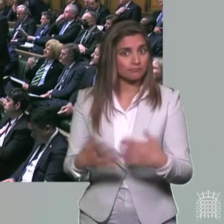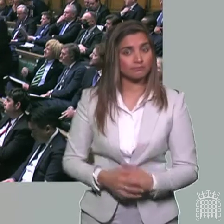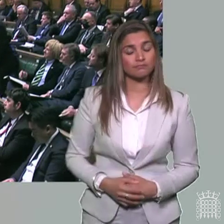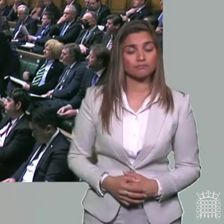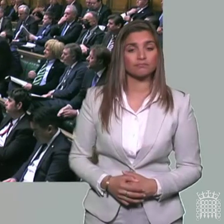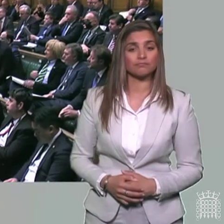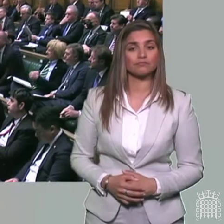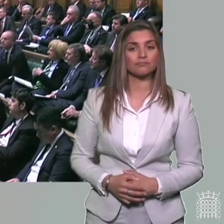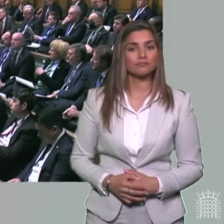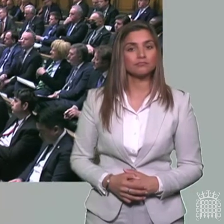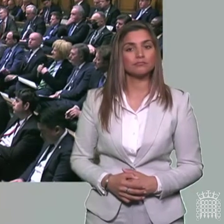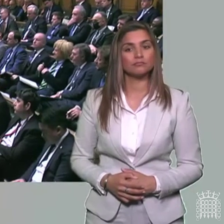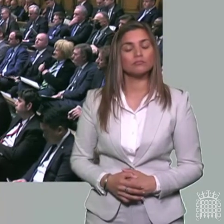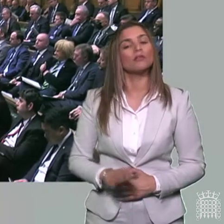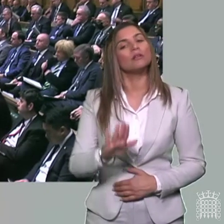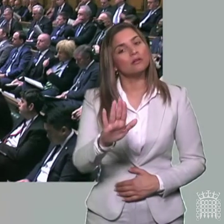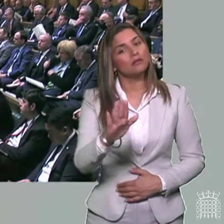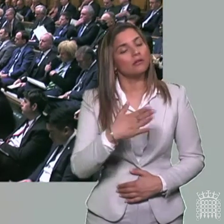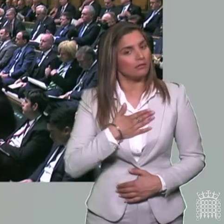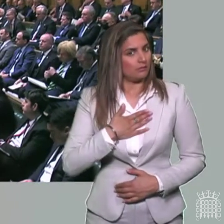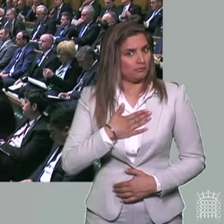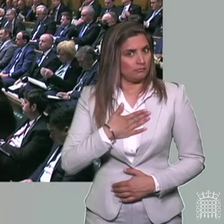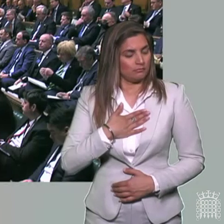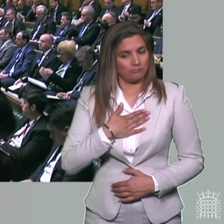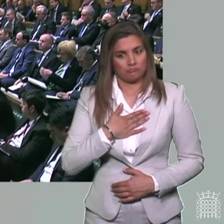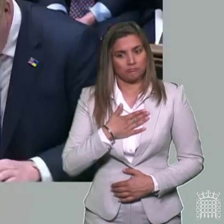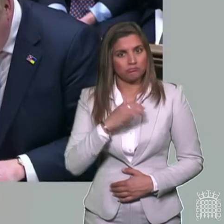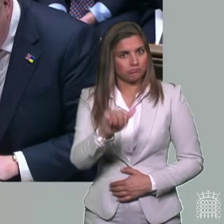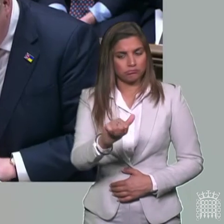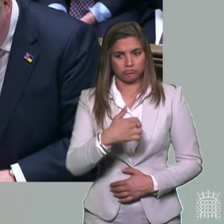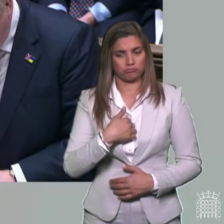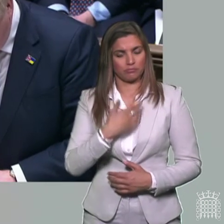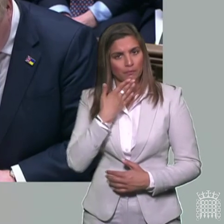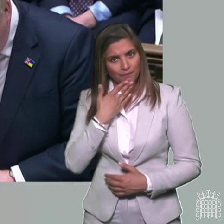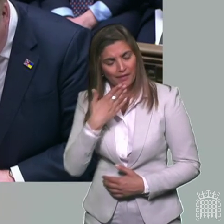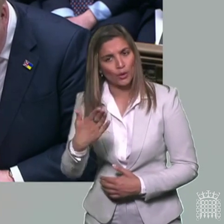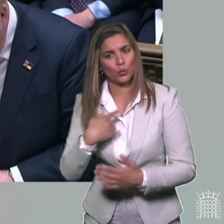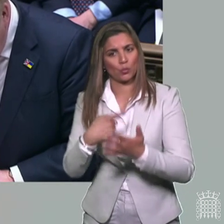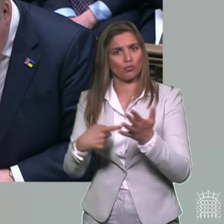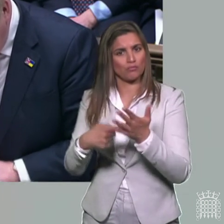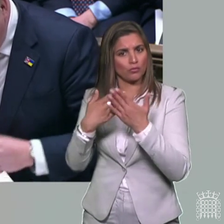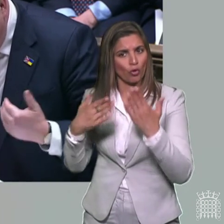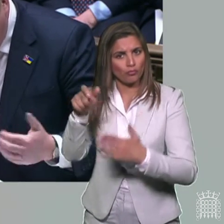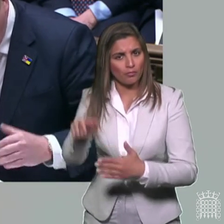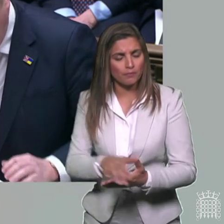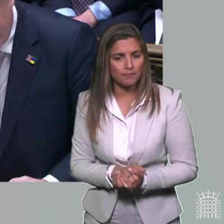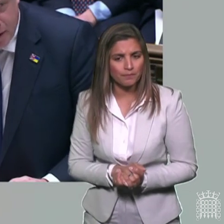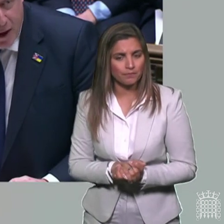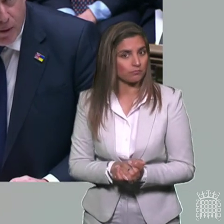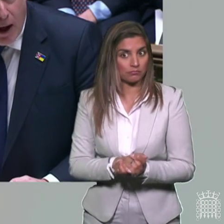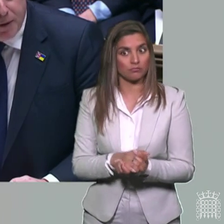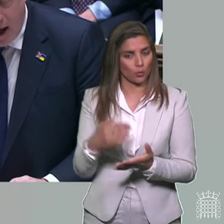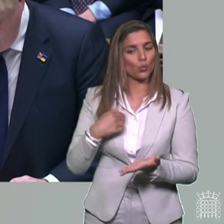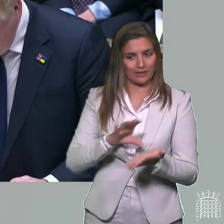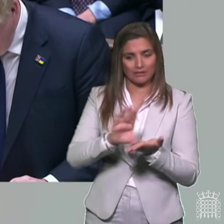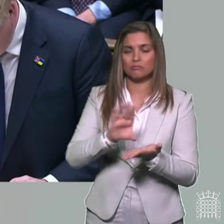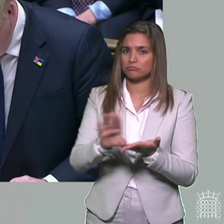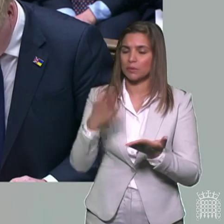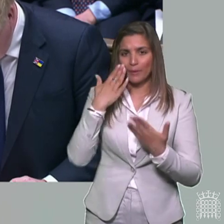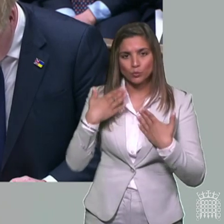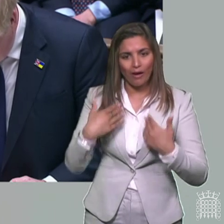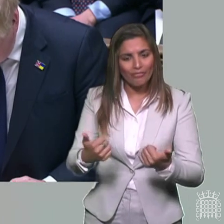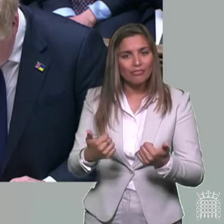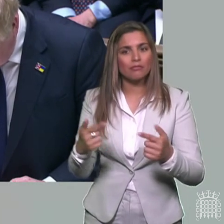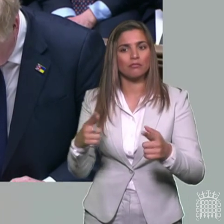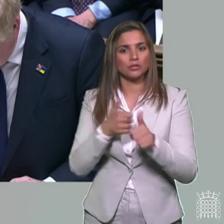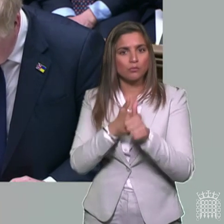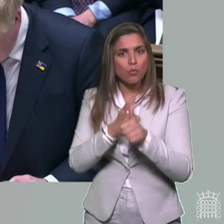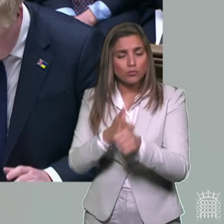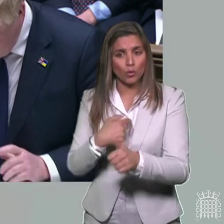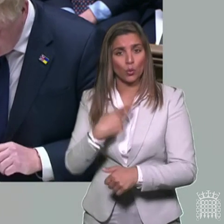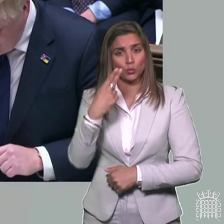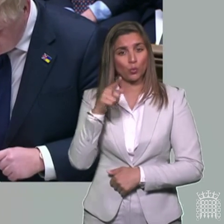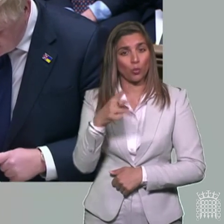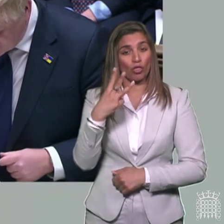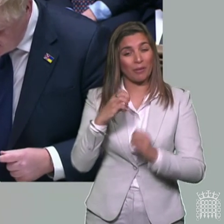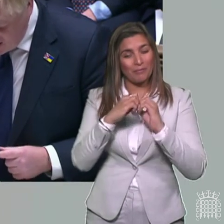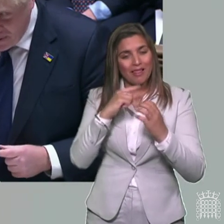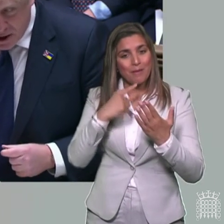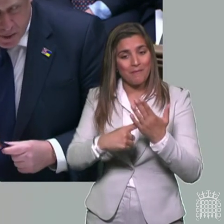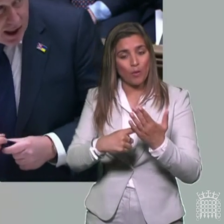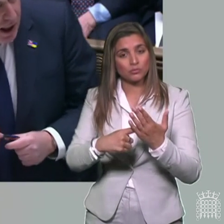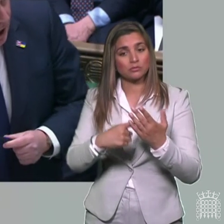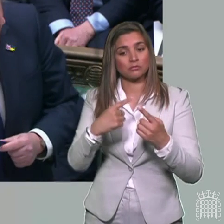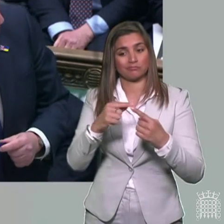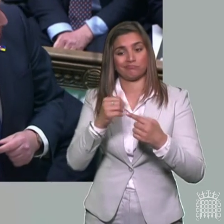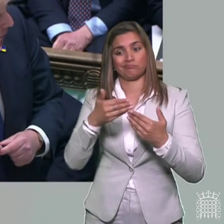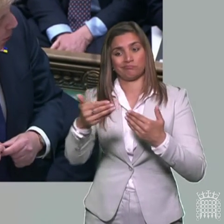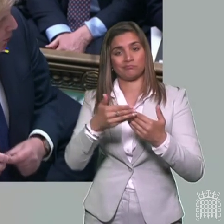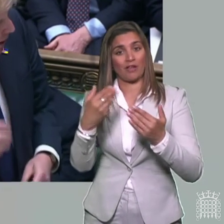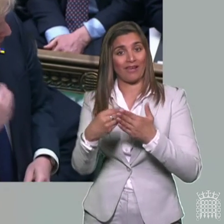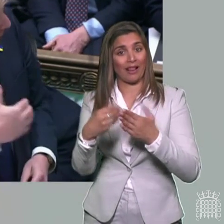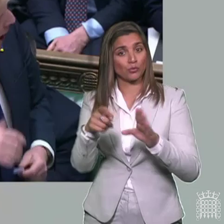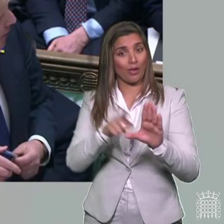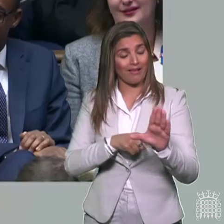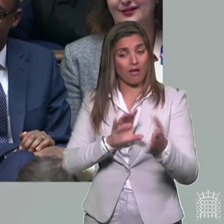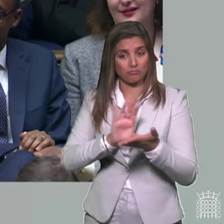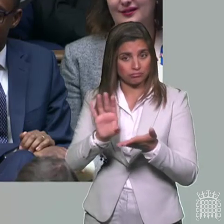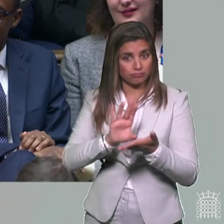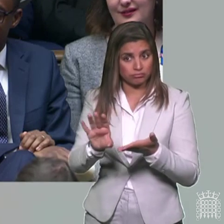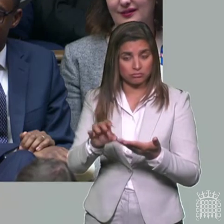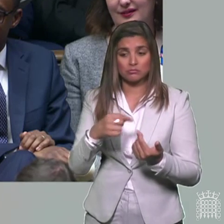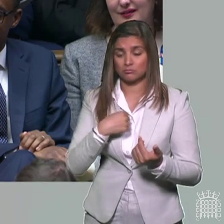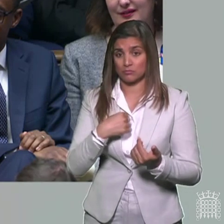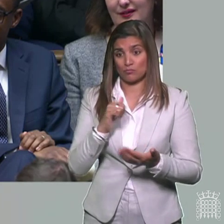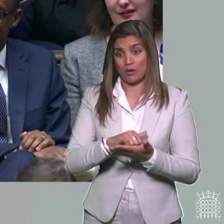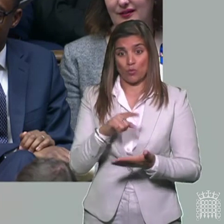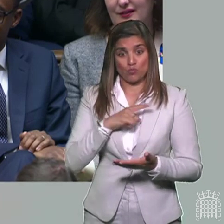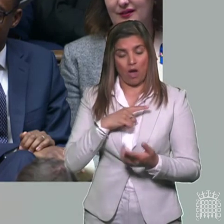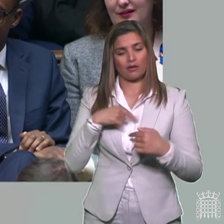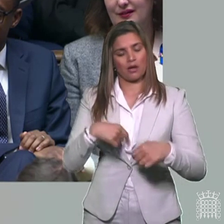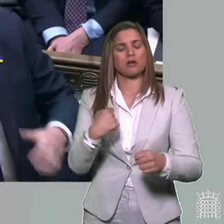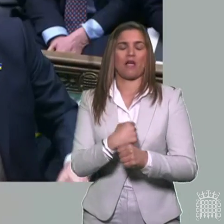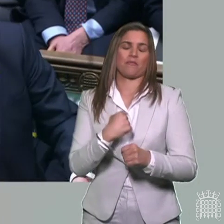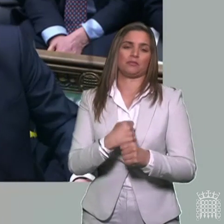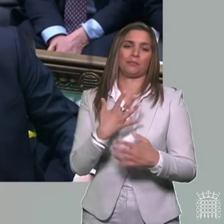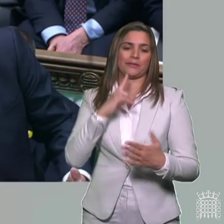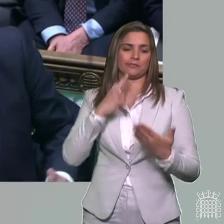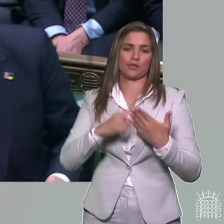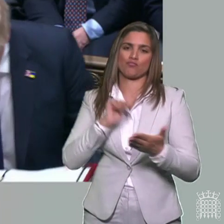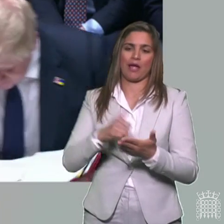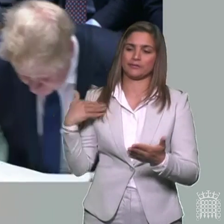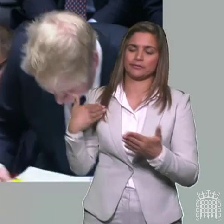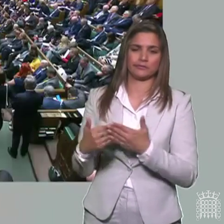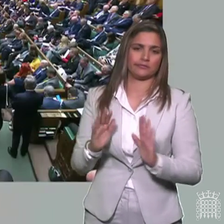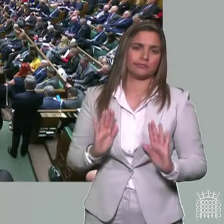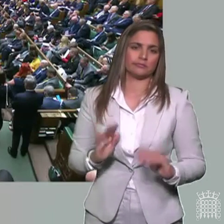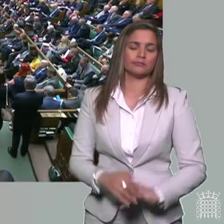I thank my honourable Friend. I am very pleased to hear about the work that Govox is doing to support mental health and wellbeing, and we are putting more money into mental healthcare support—an extra £2.3 billion a year in the next financial year, which of course we can supply thanks to the decisions taken by this Government, which the Labour party opposed.